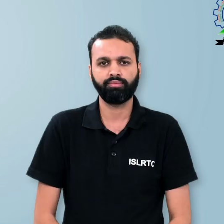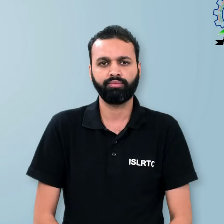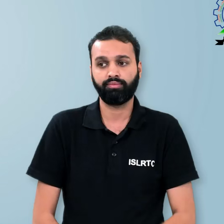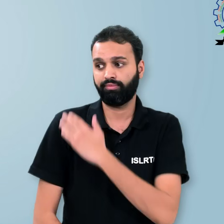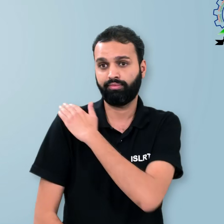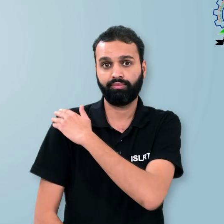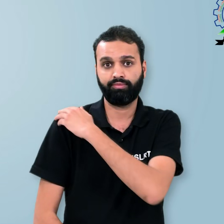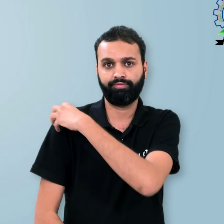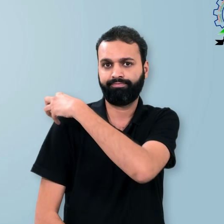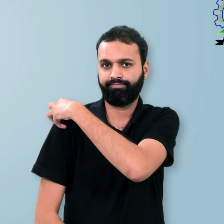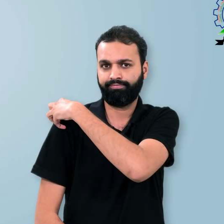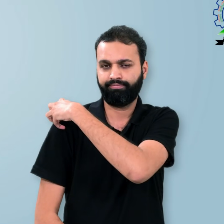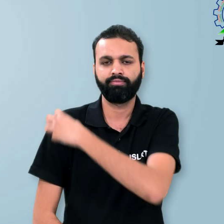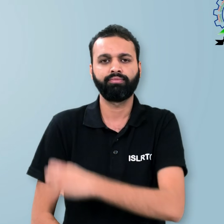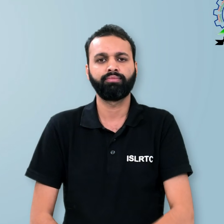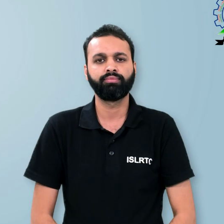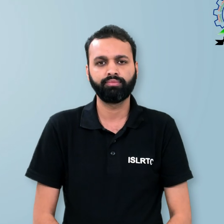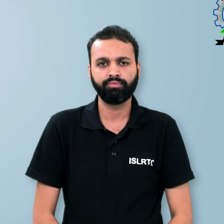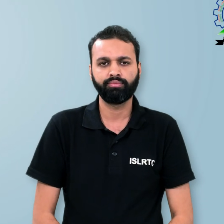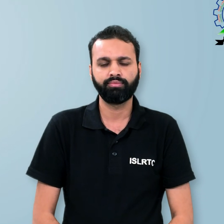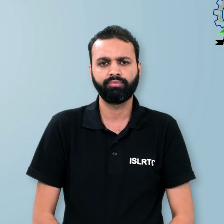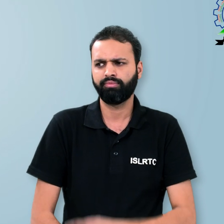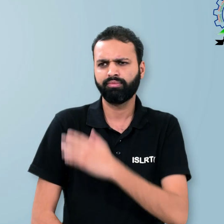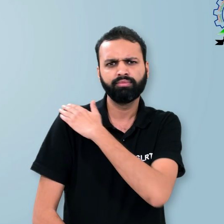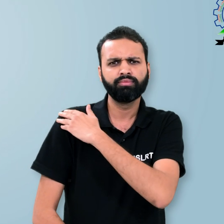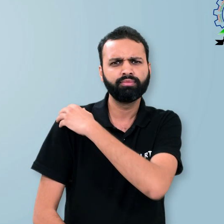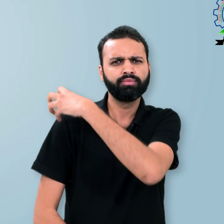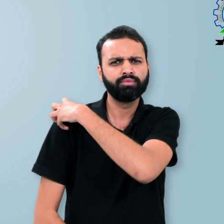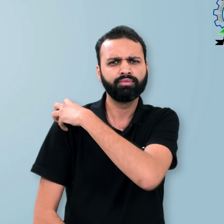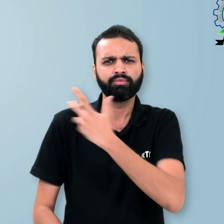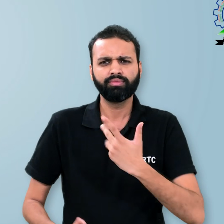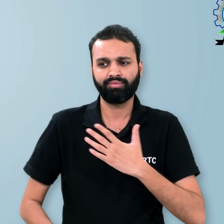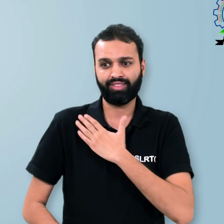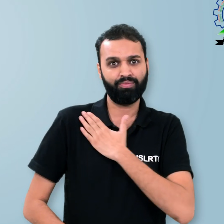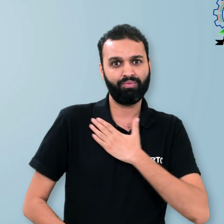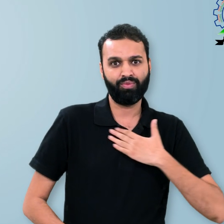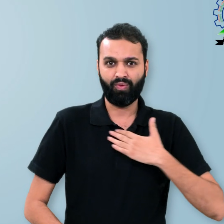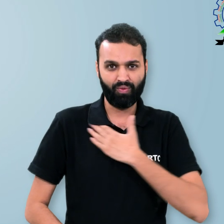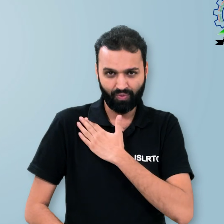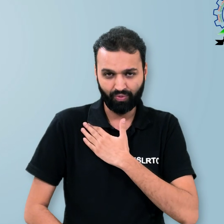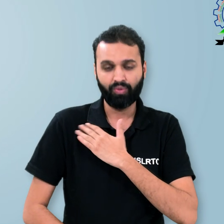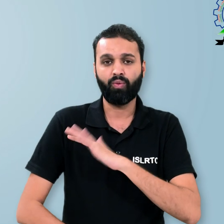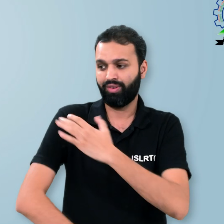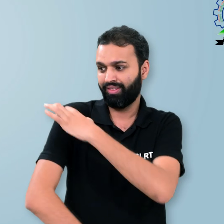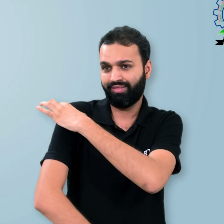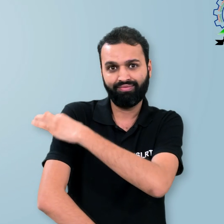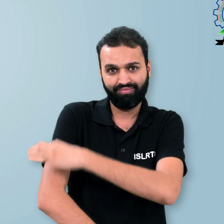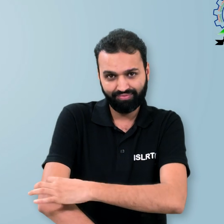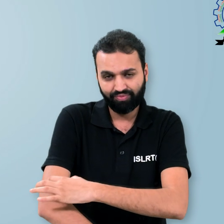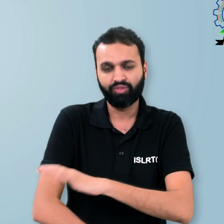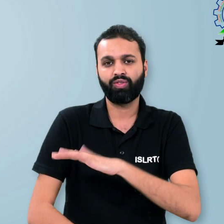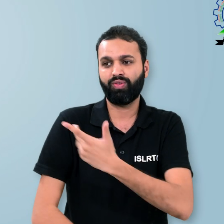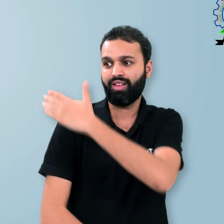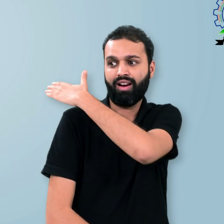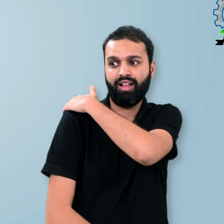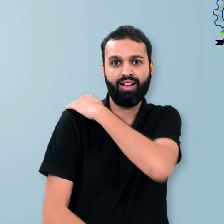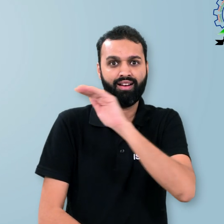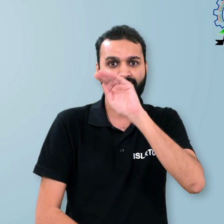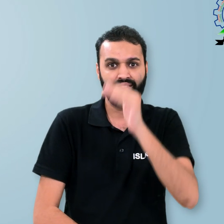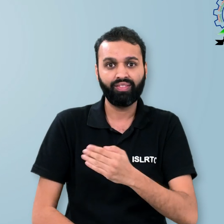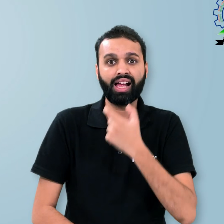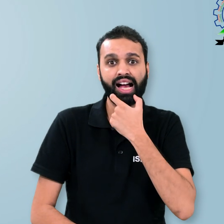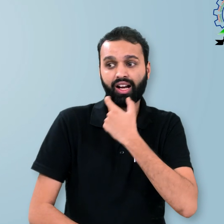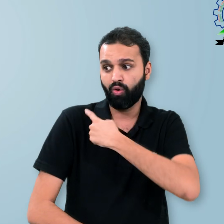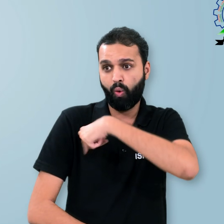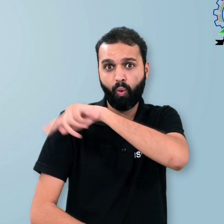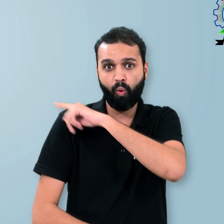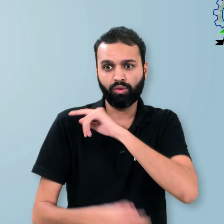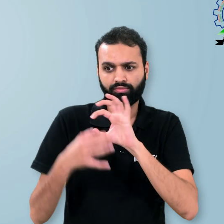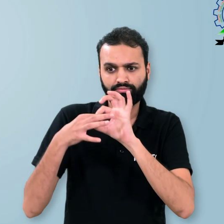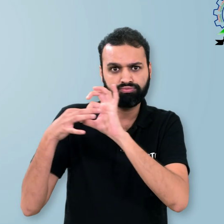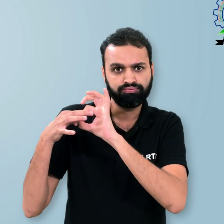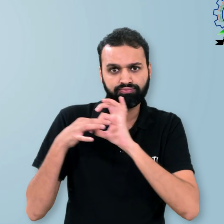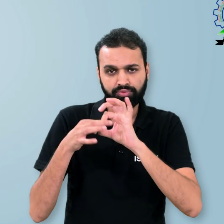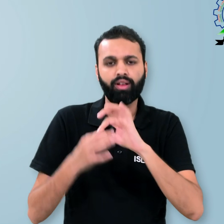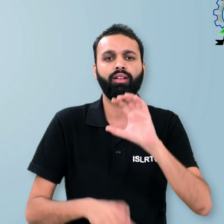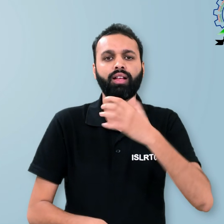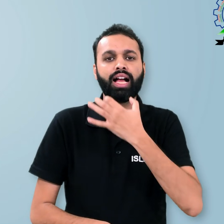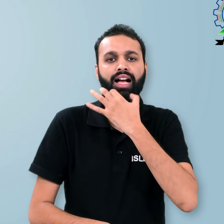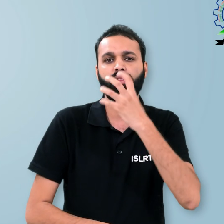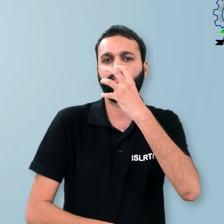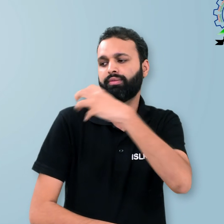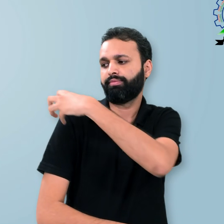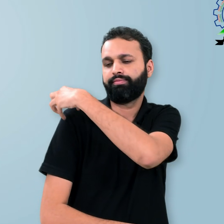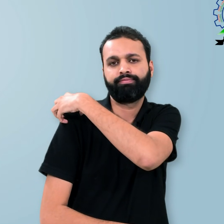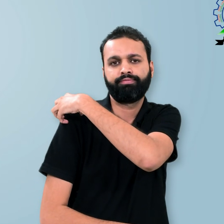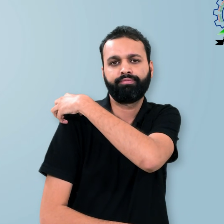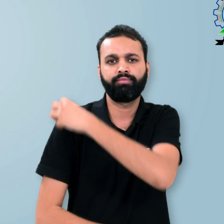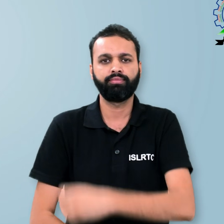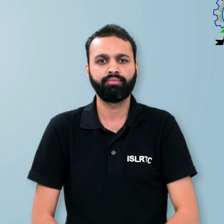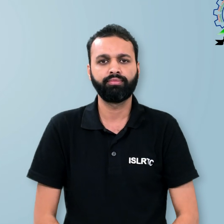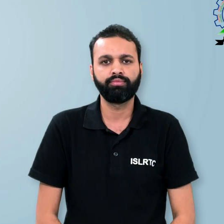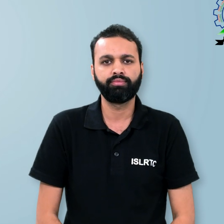Shoulder Bones The shoulder bone is formed by the collar bone and the shoulder blade.